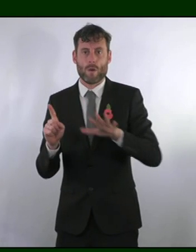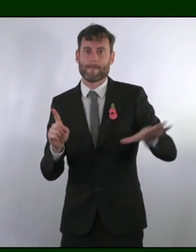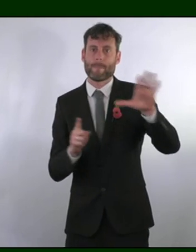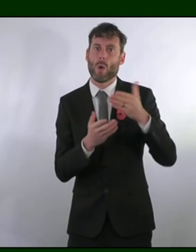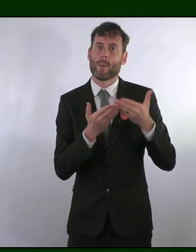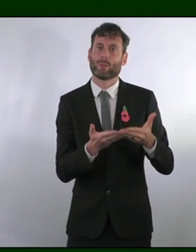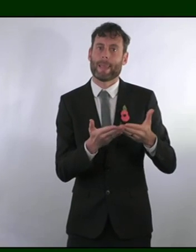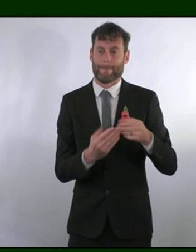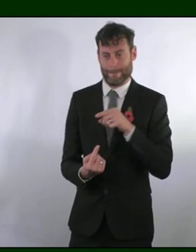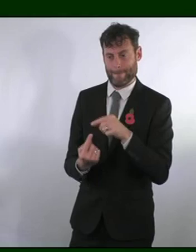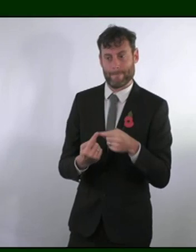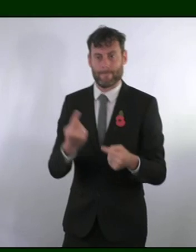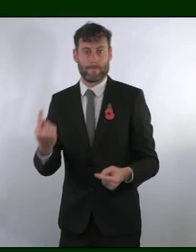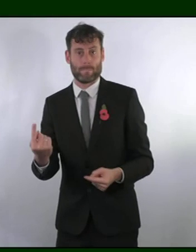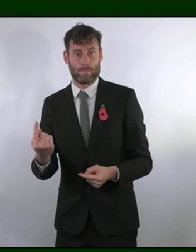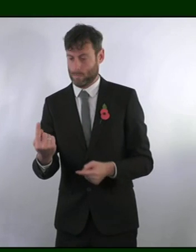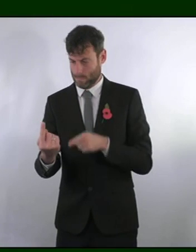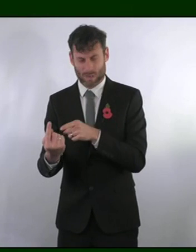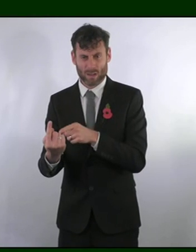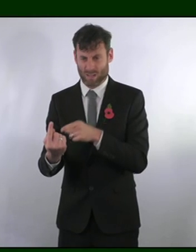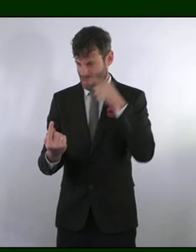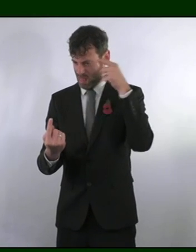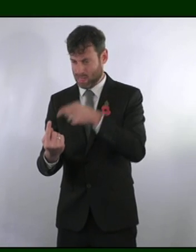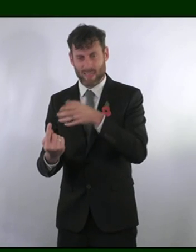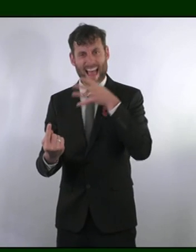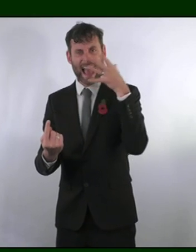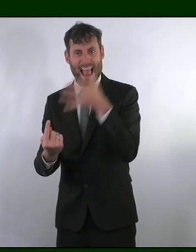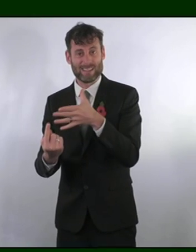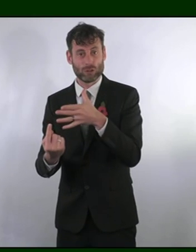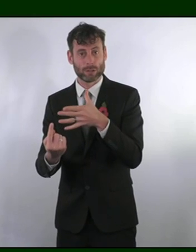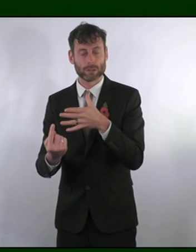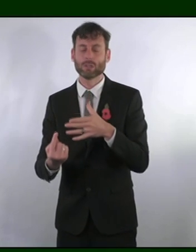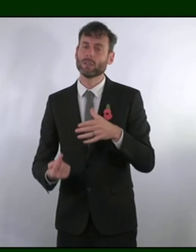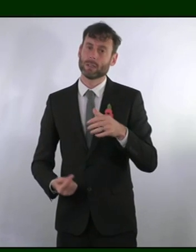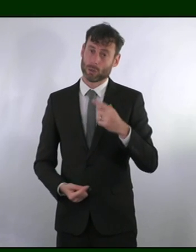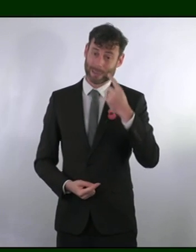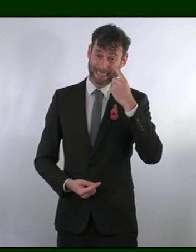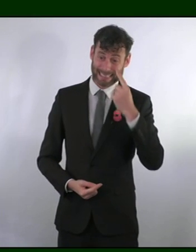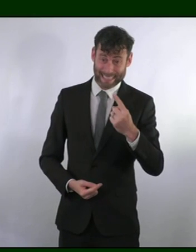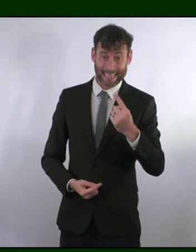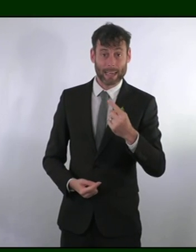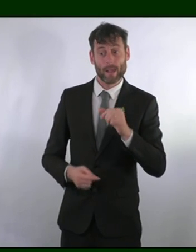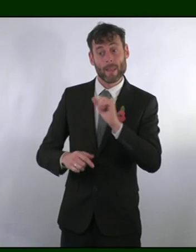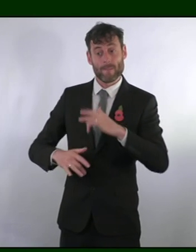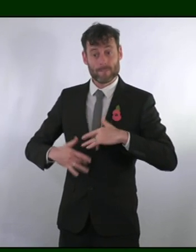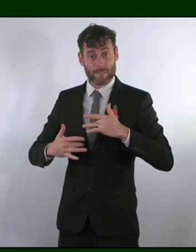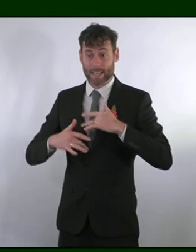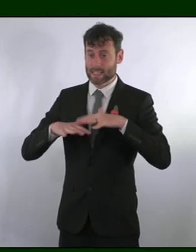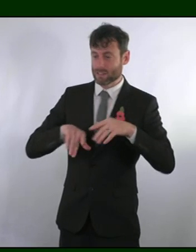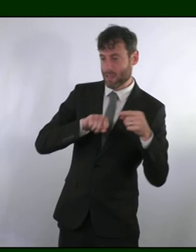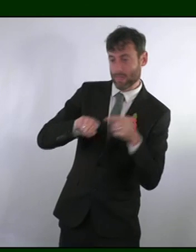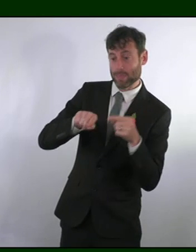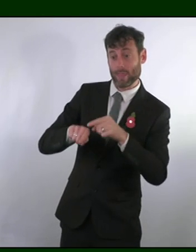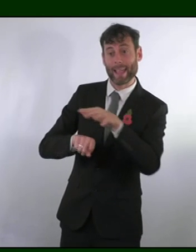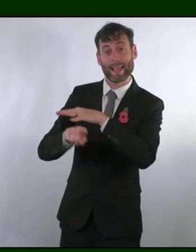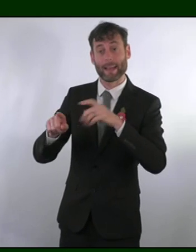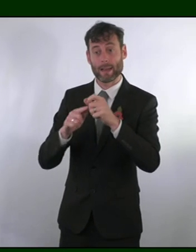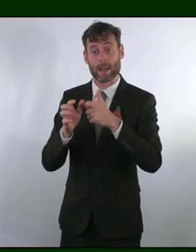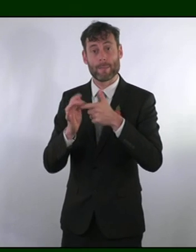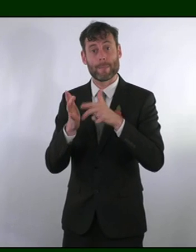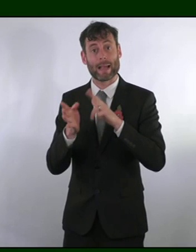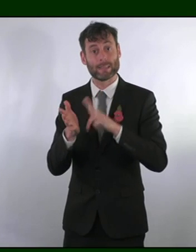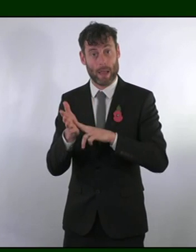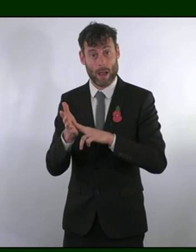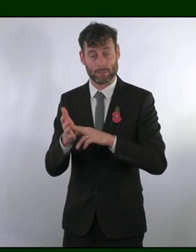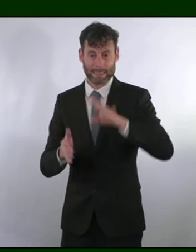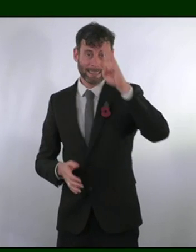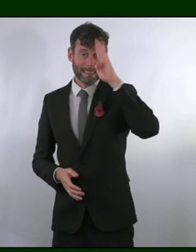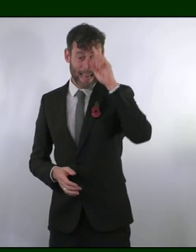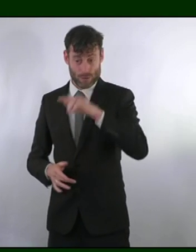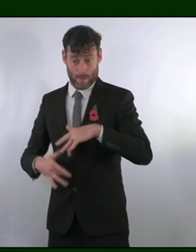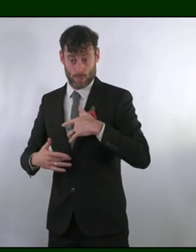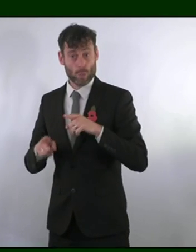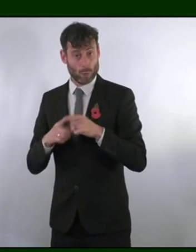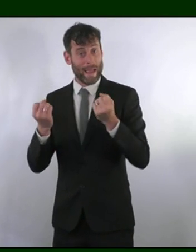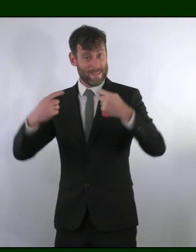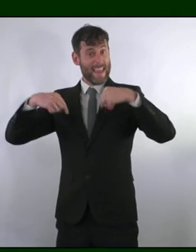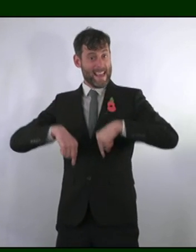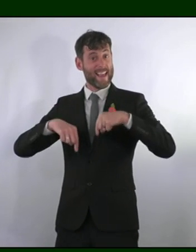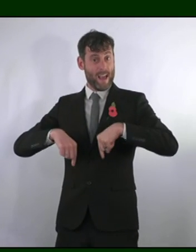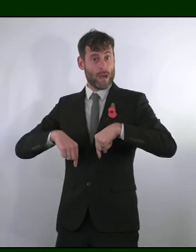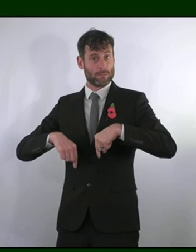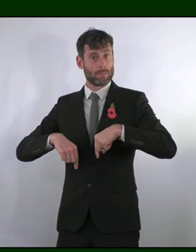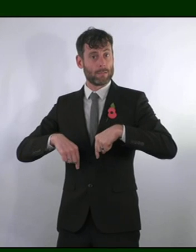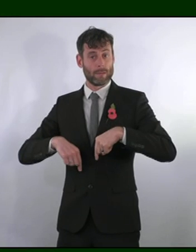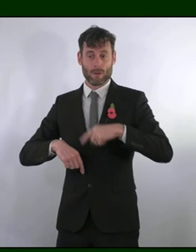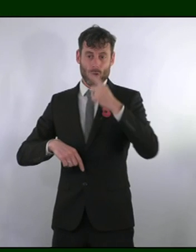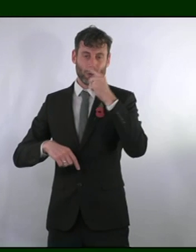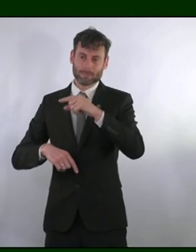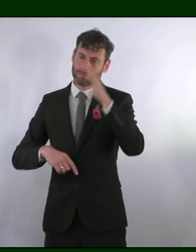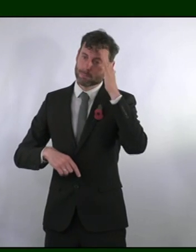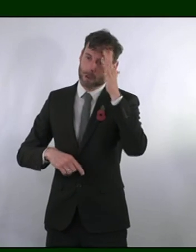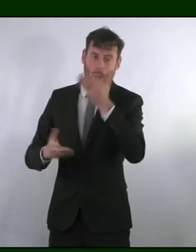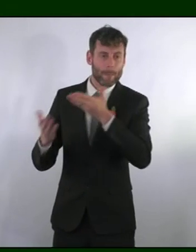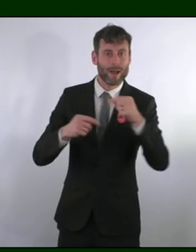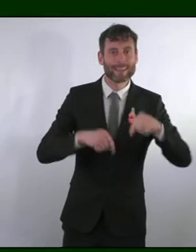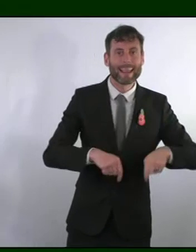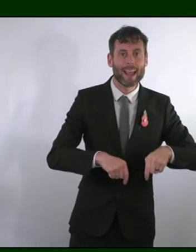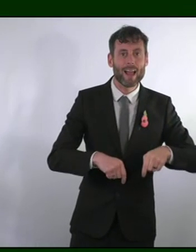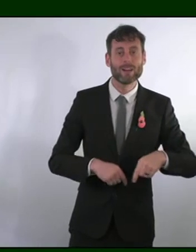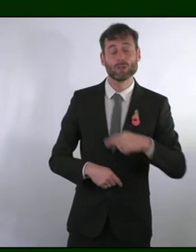Does my right hon. Friend agree that hatred preached in Pakistan ends up on the streets of Britain and that it is in the interests of our own security that Her Majesty’s Government should make it clear to Pakistan that state-supported persecution must end?